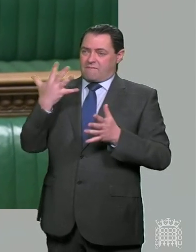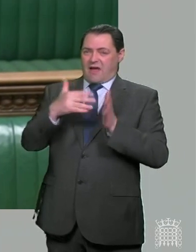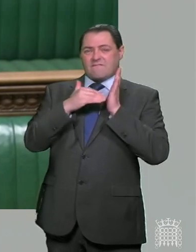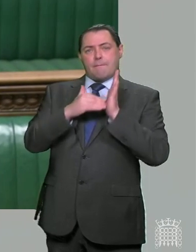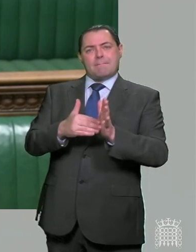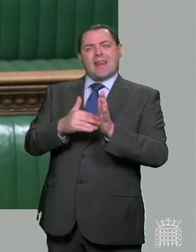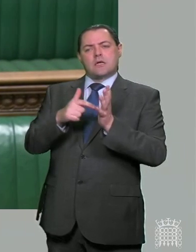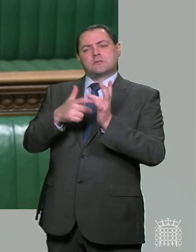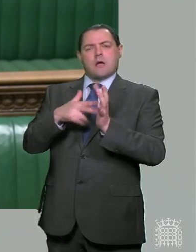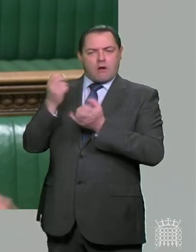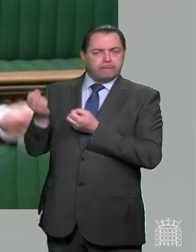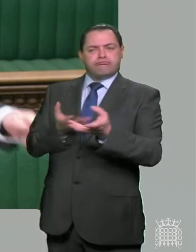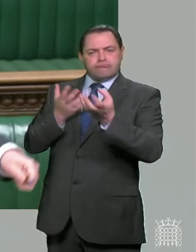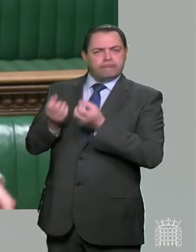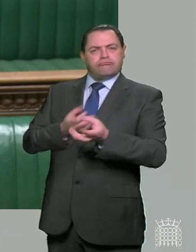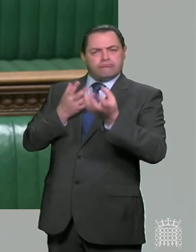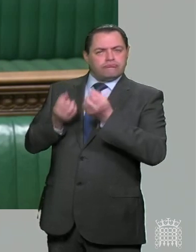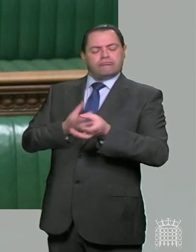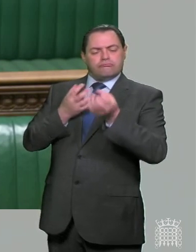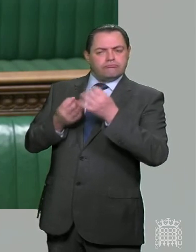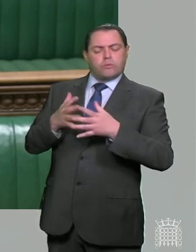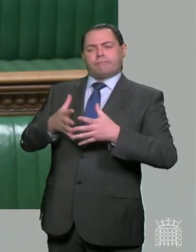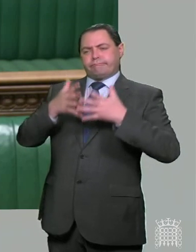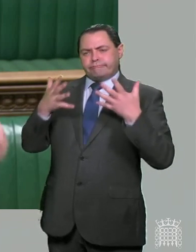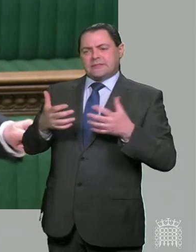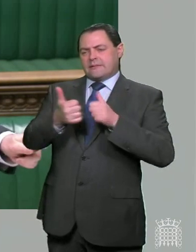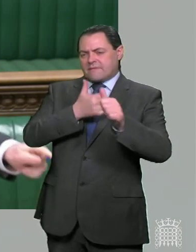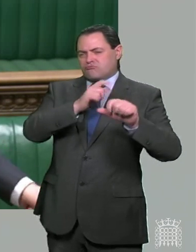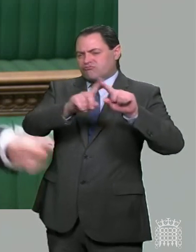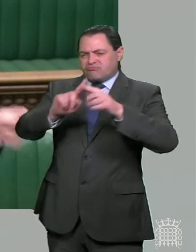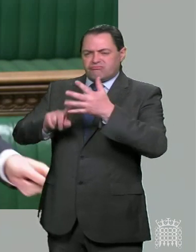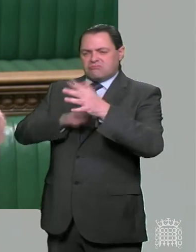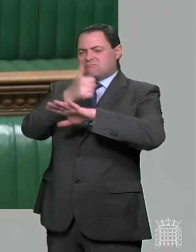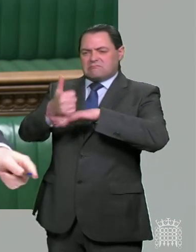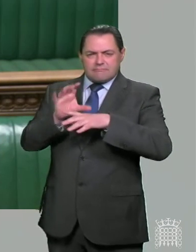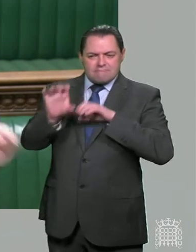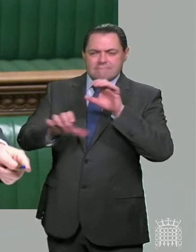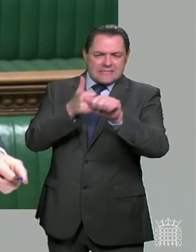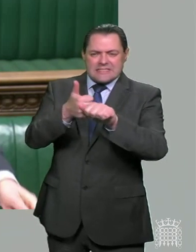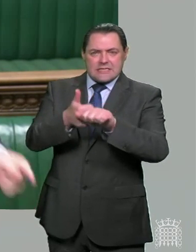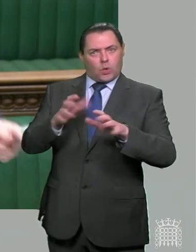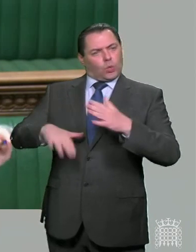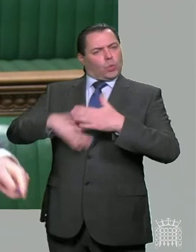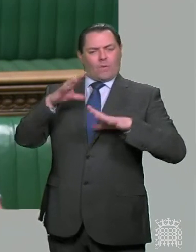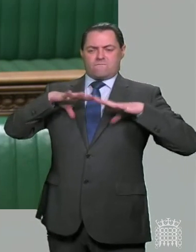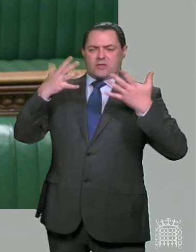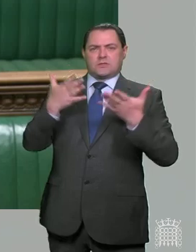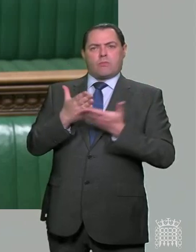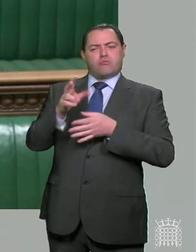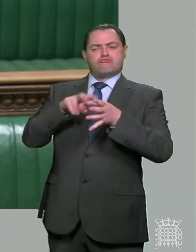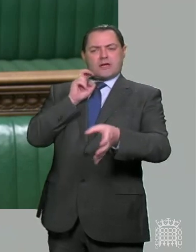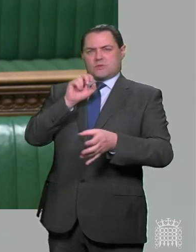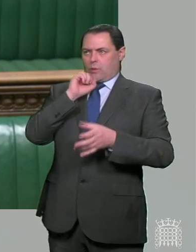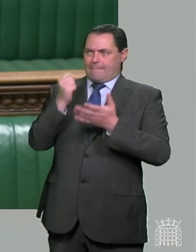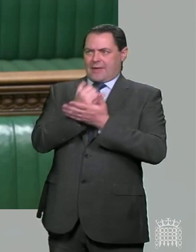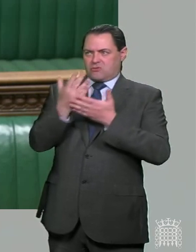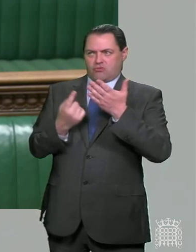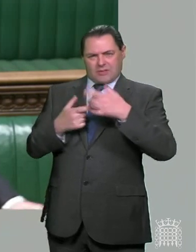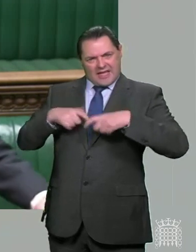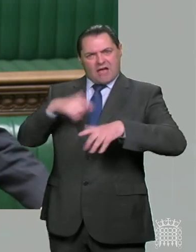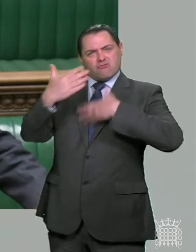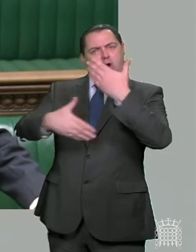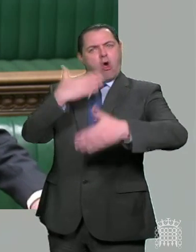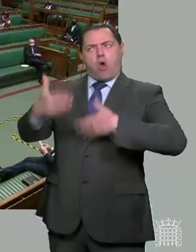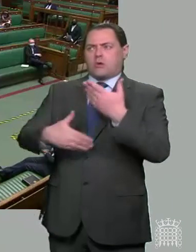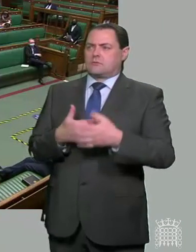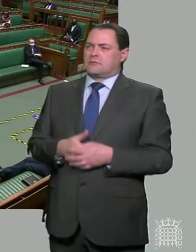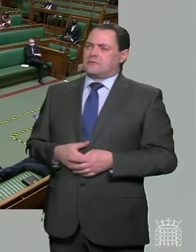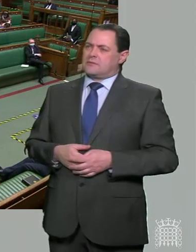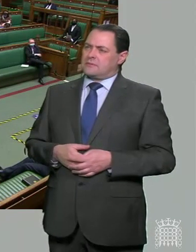We now have a 5 million-tonne pipeline of British steel, with our massive infrastructure investments, and we intend to use our new freedoms under Brexit to make sure that procurement goes to British companies.